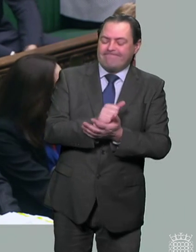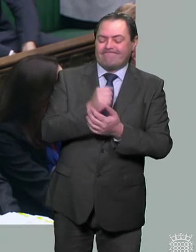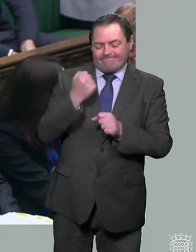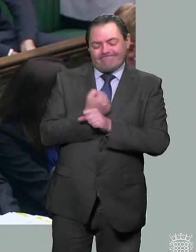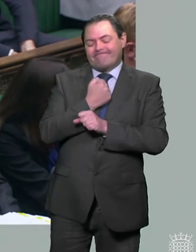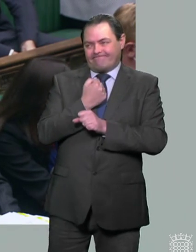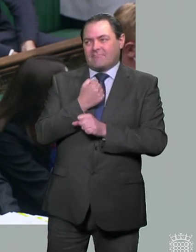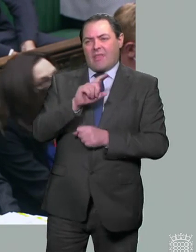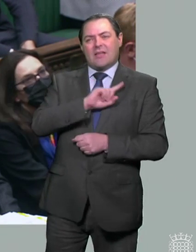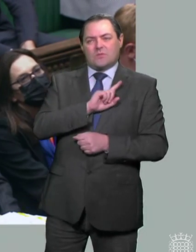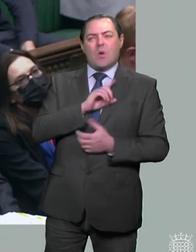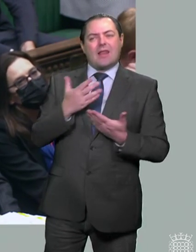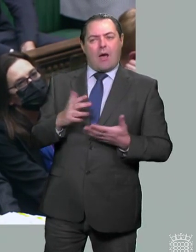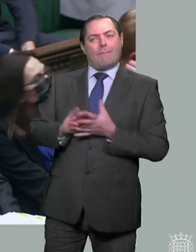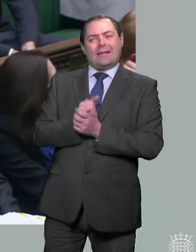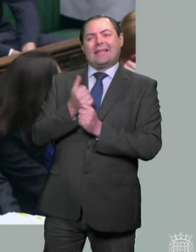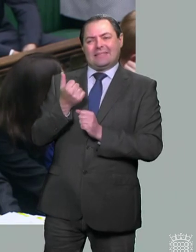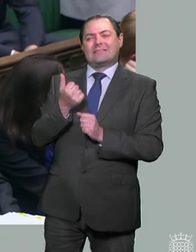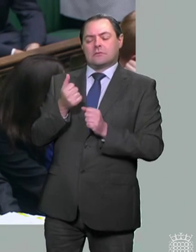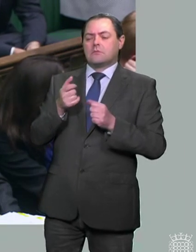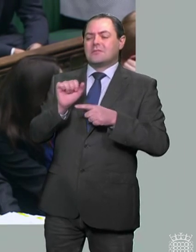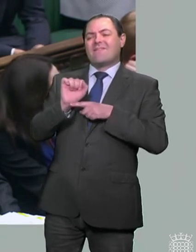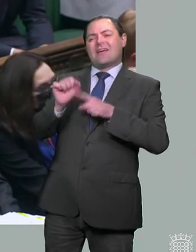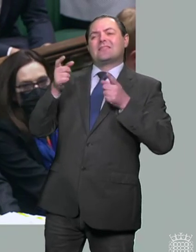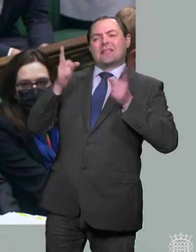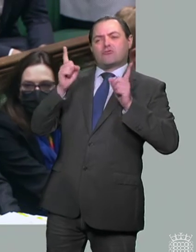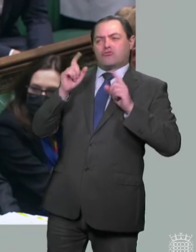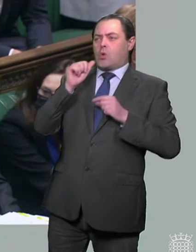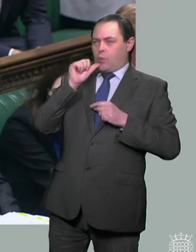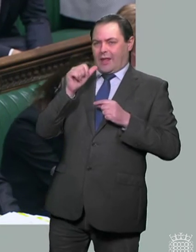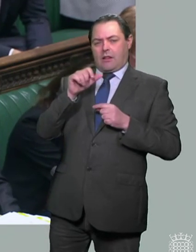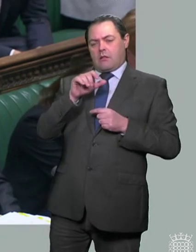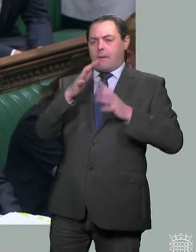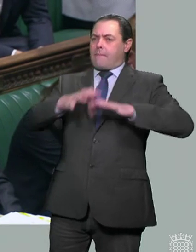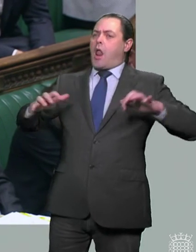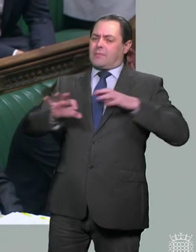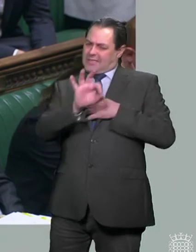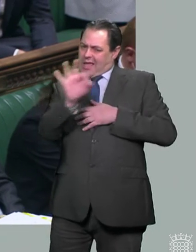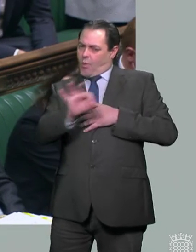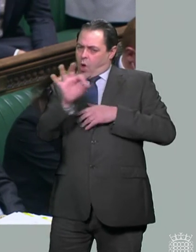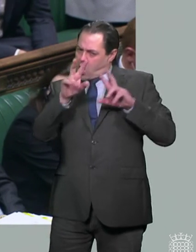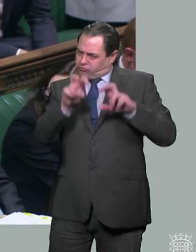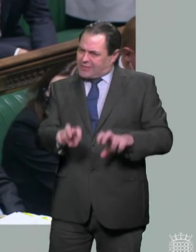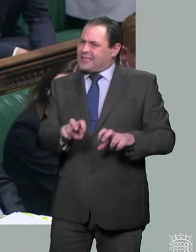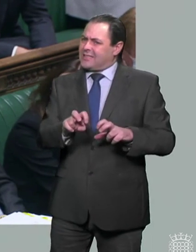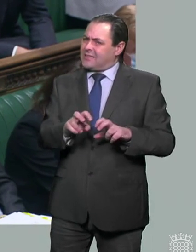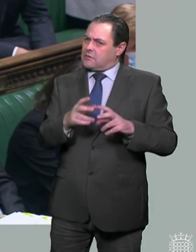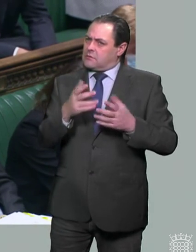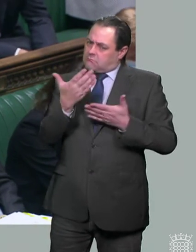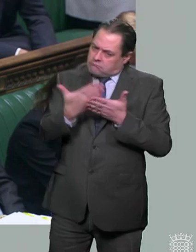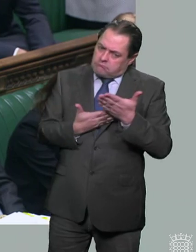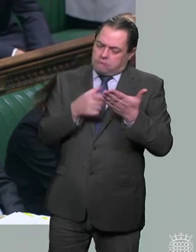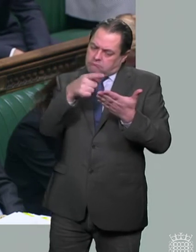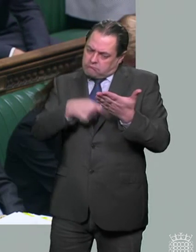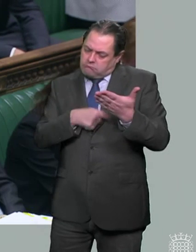That is why I am pleased that my right honourable Friend the Defence Secretary has secured a parliamentary inquiry into this for the first time.